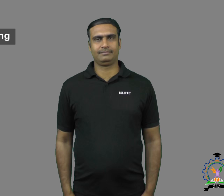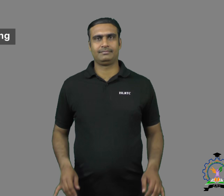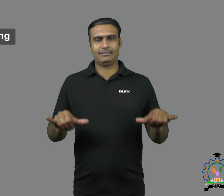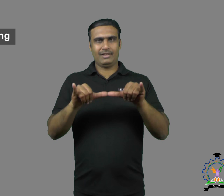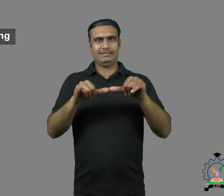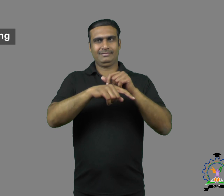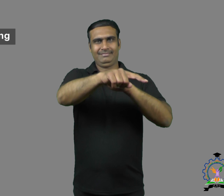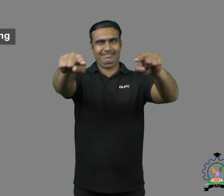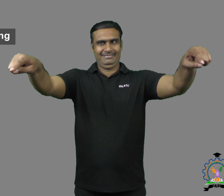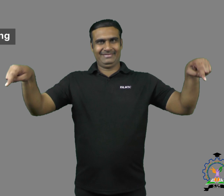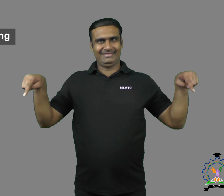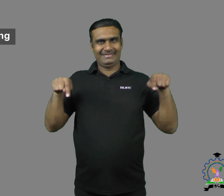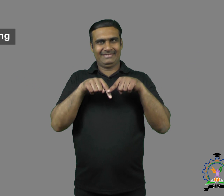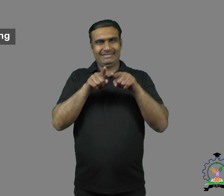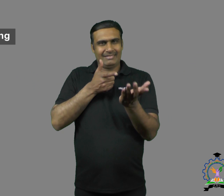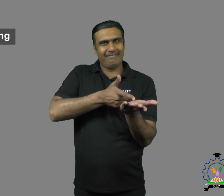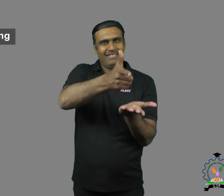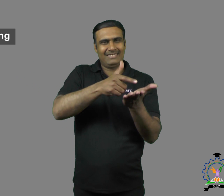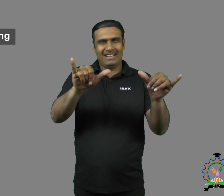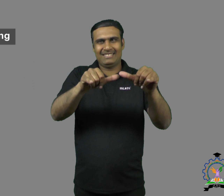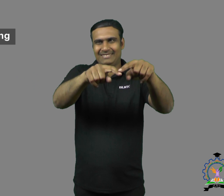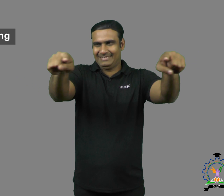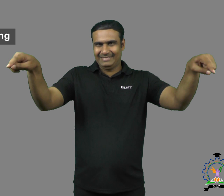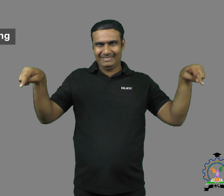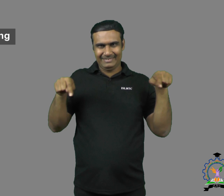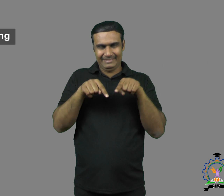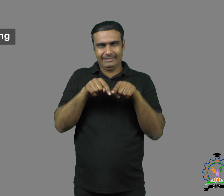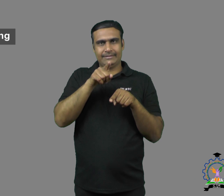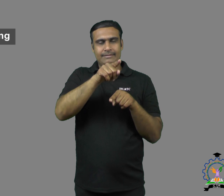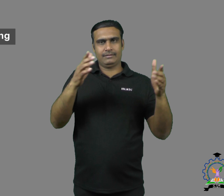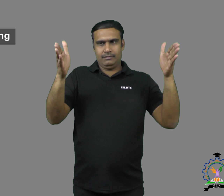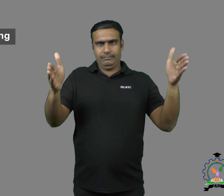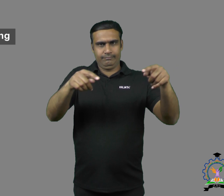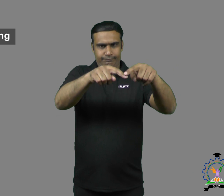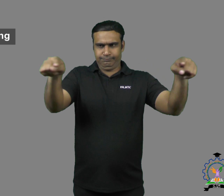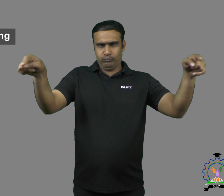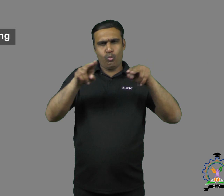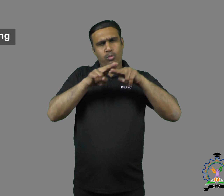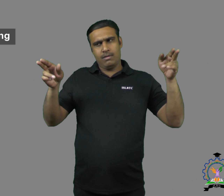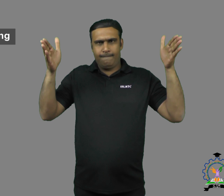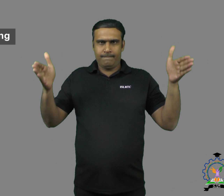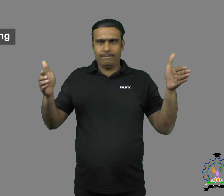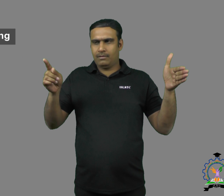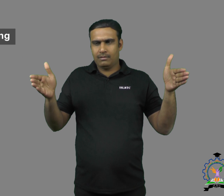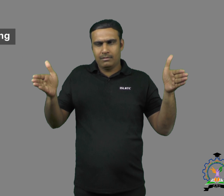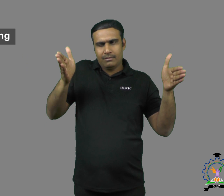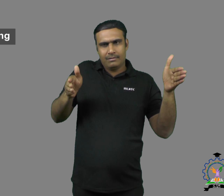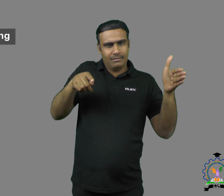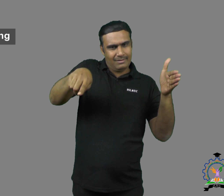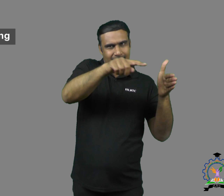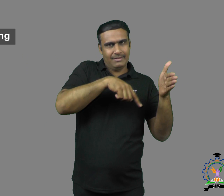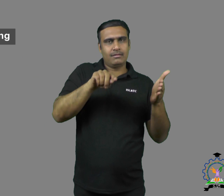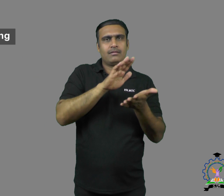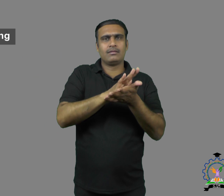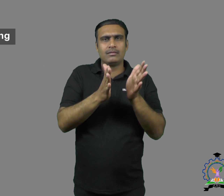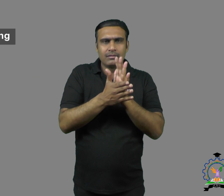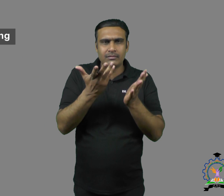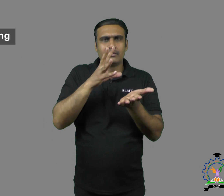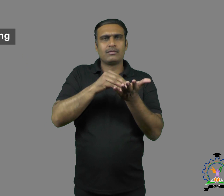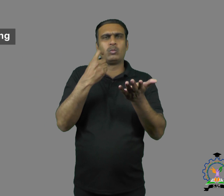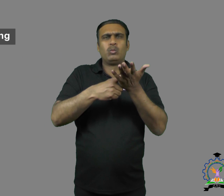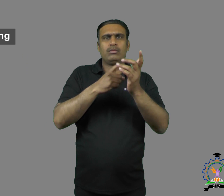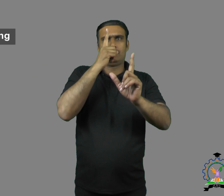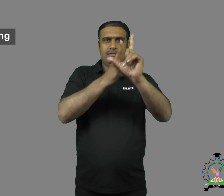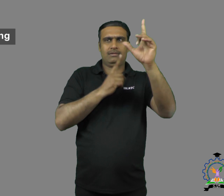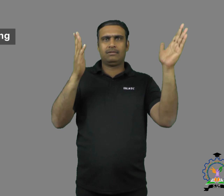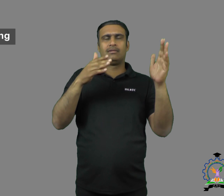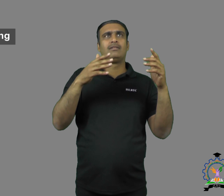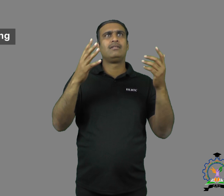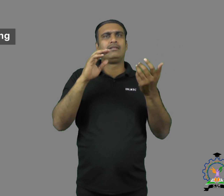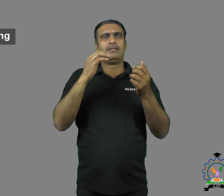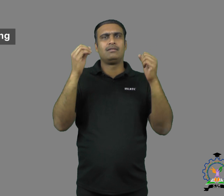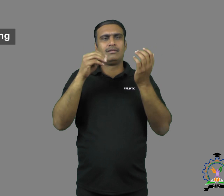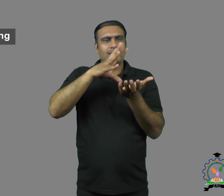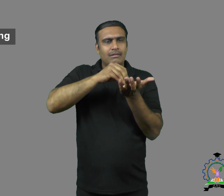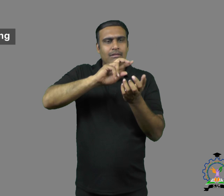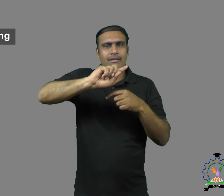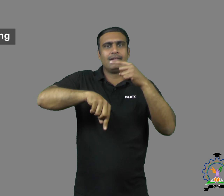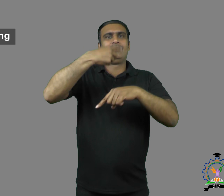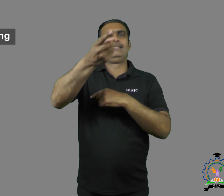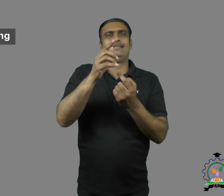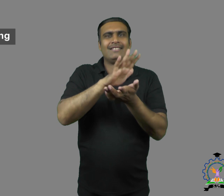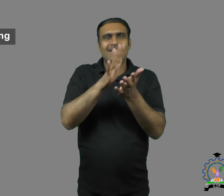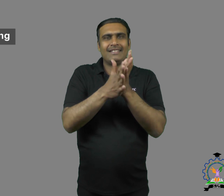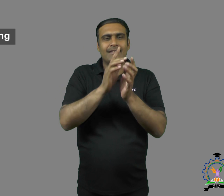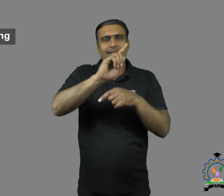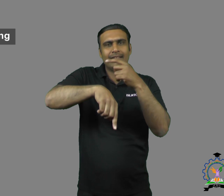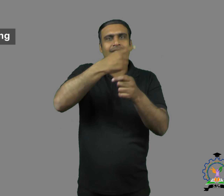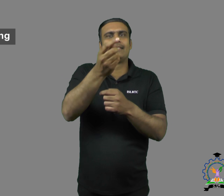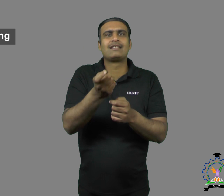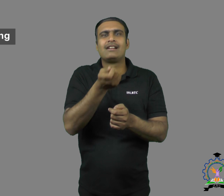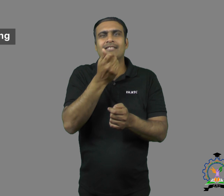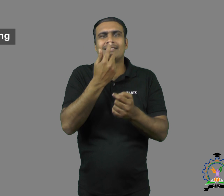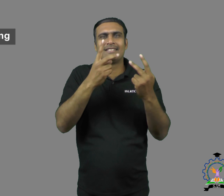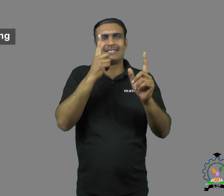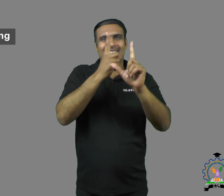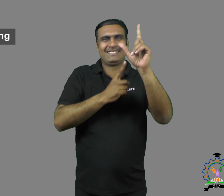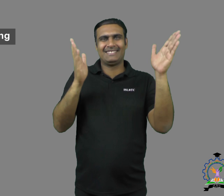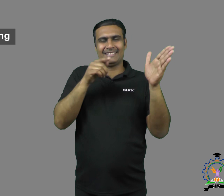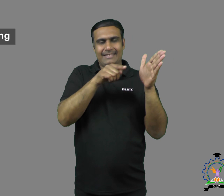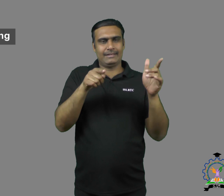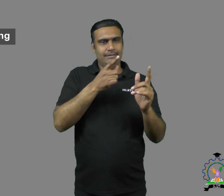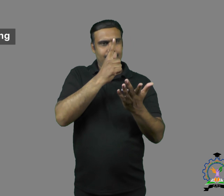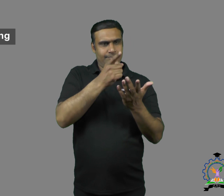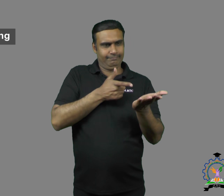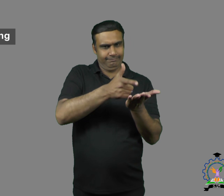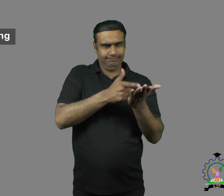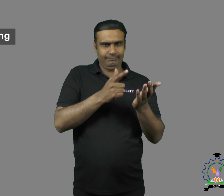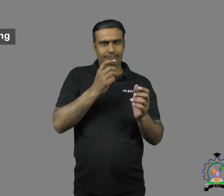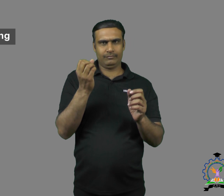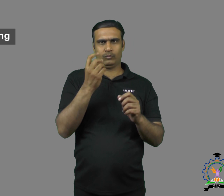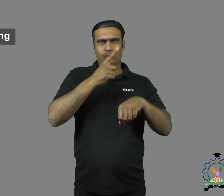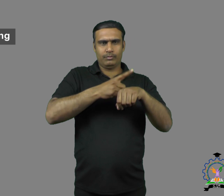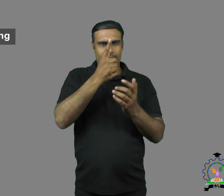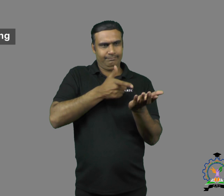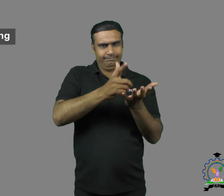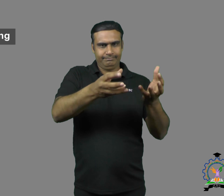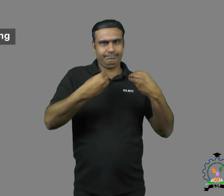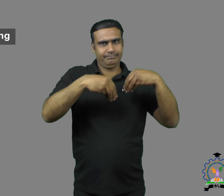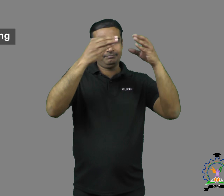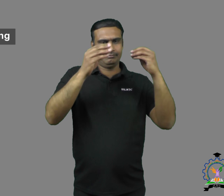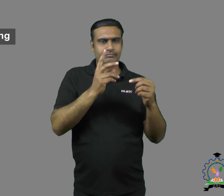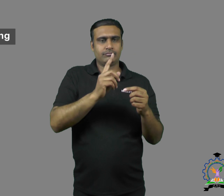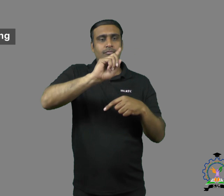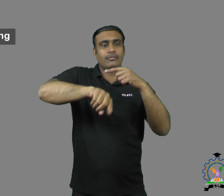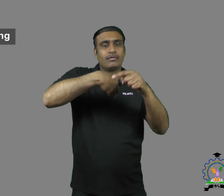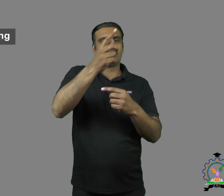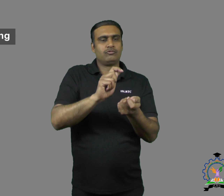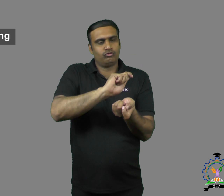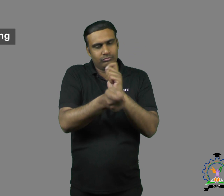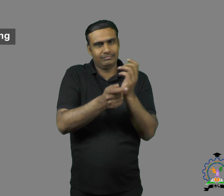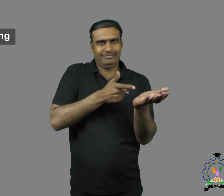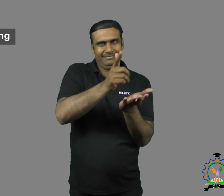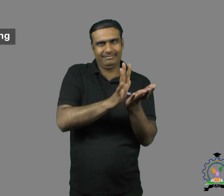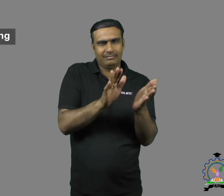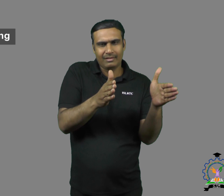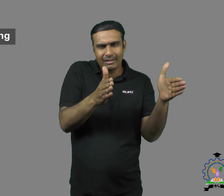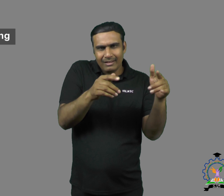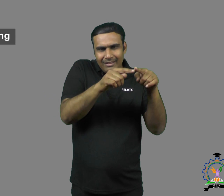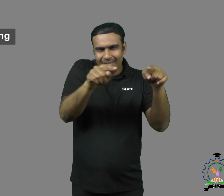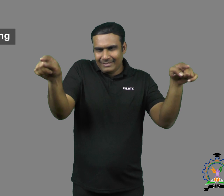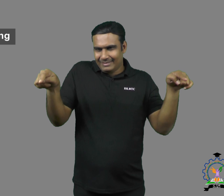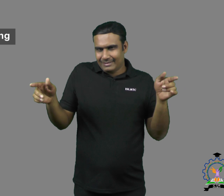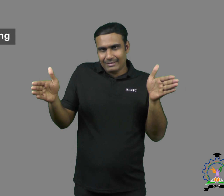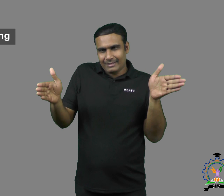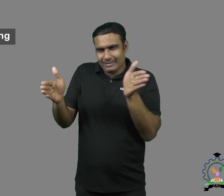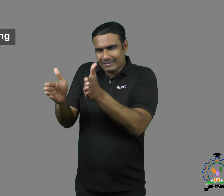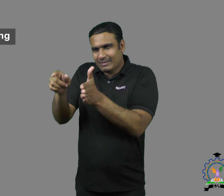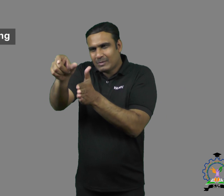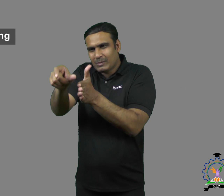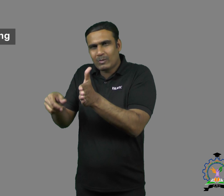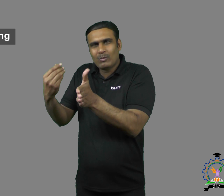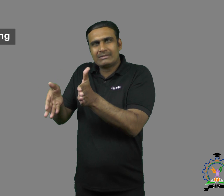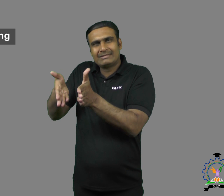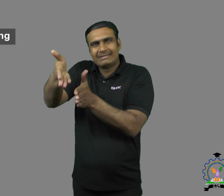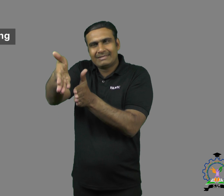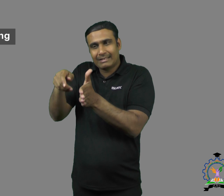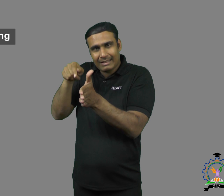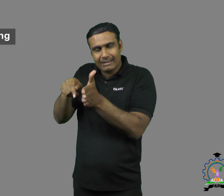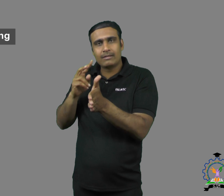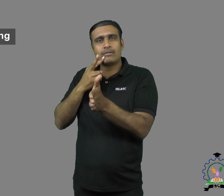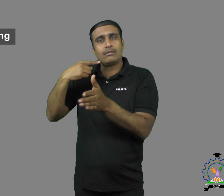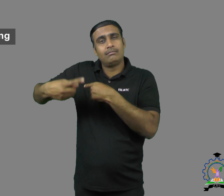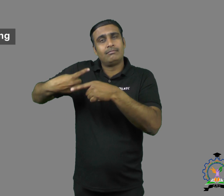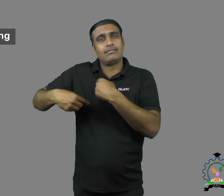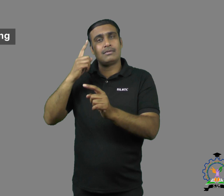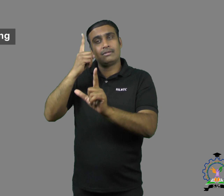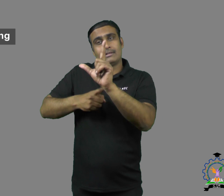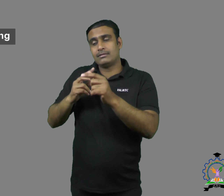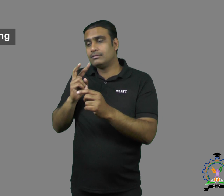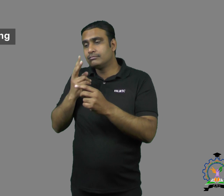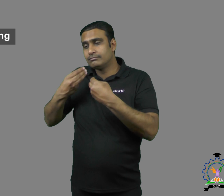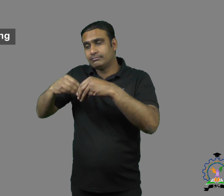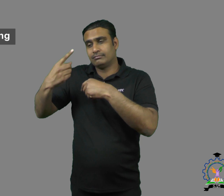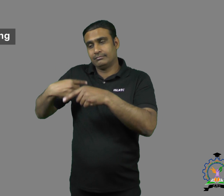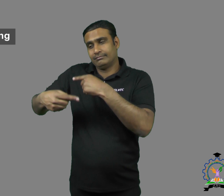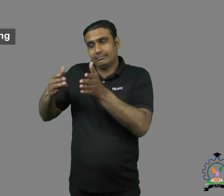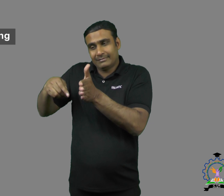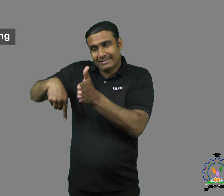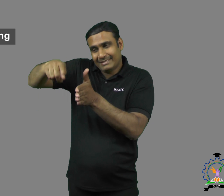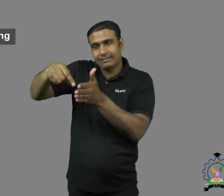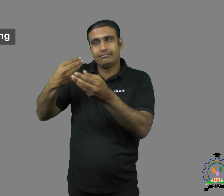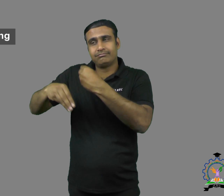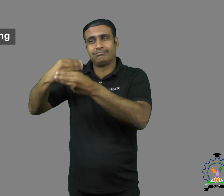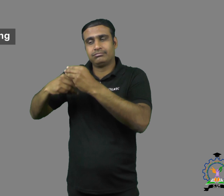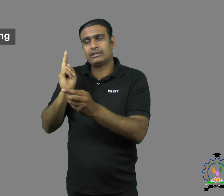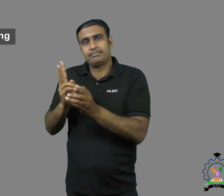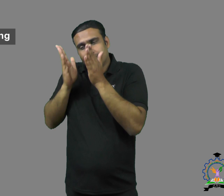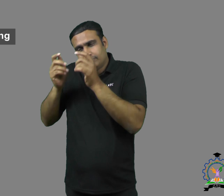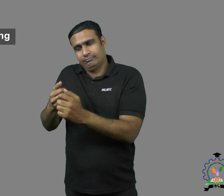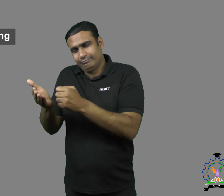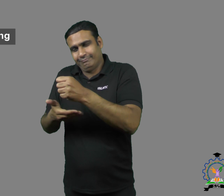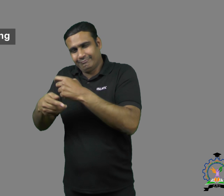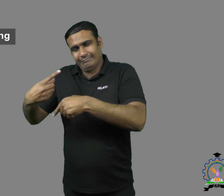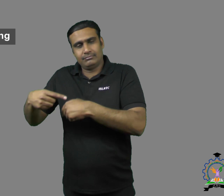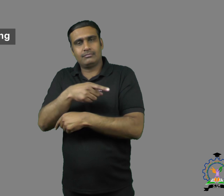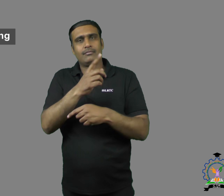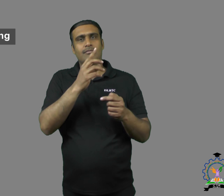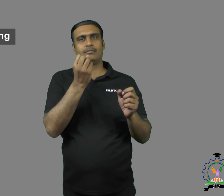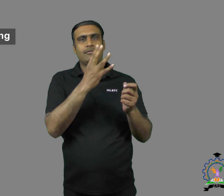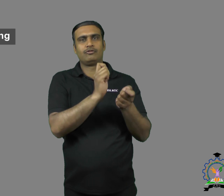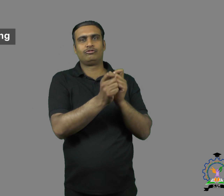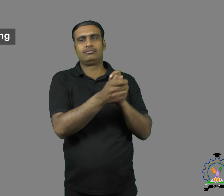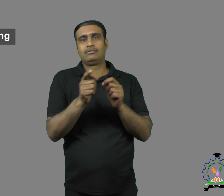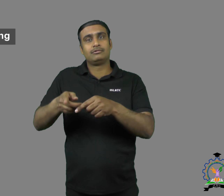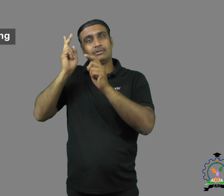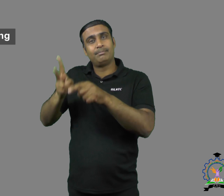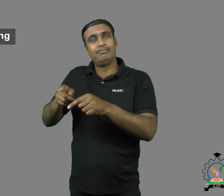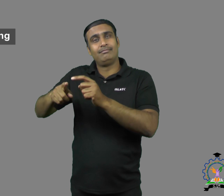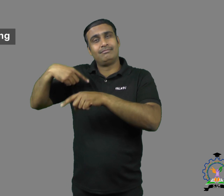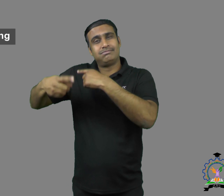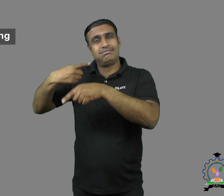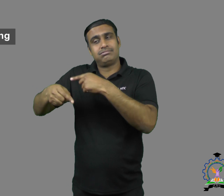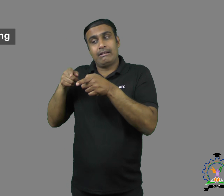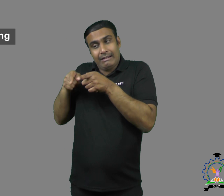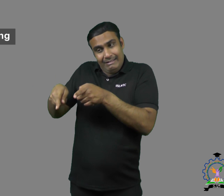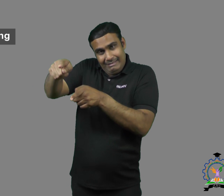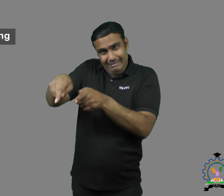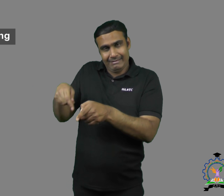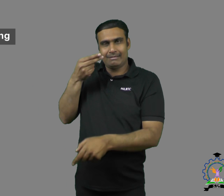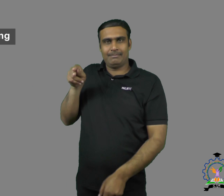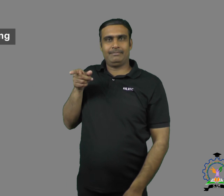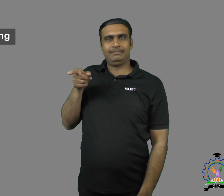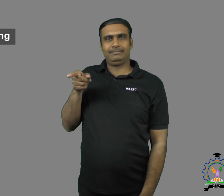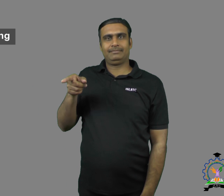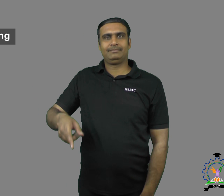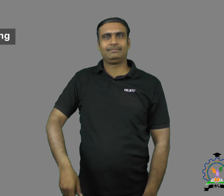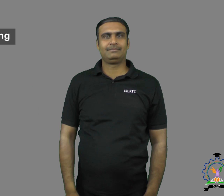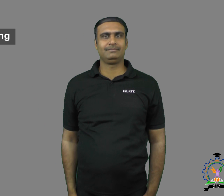Operational Holding